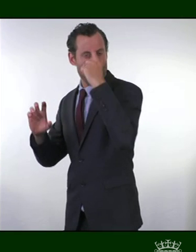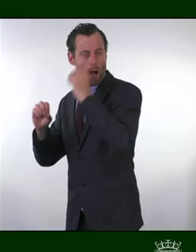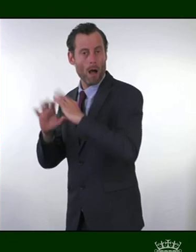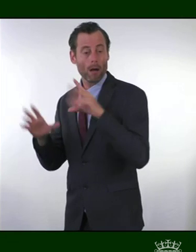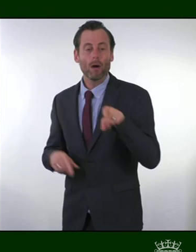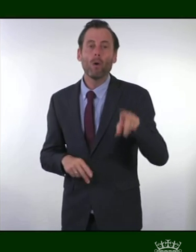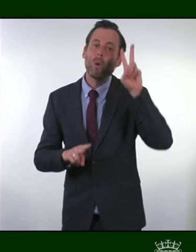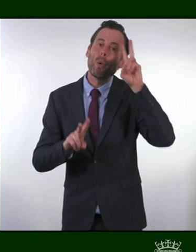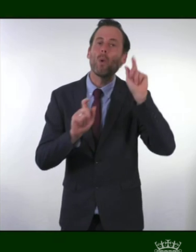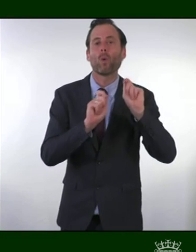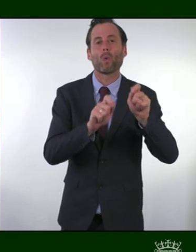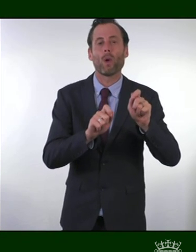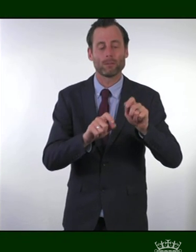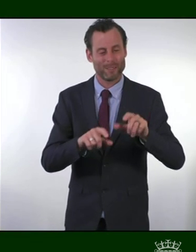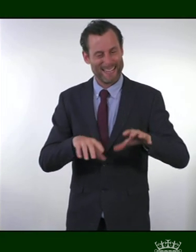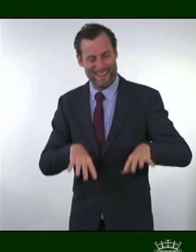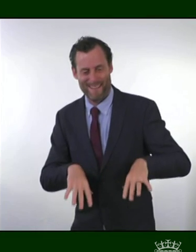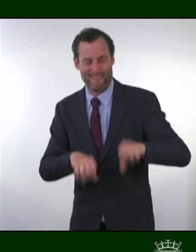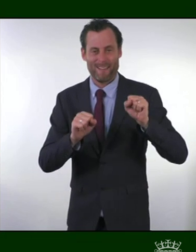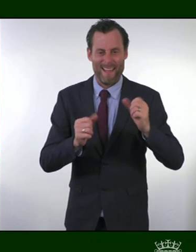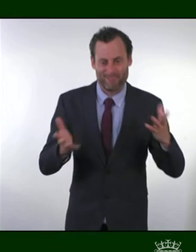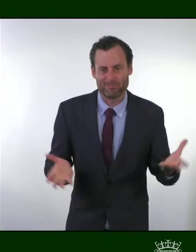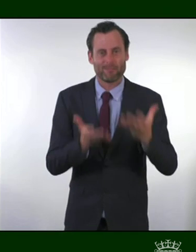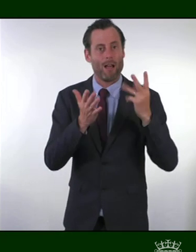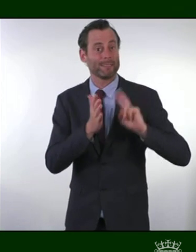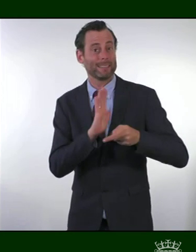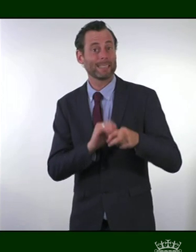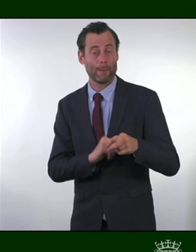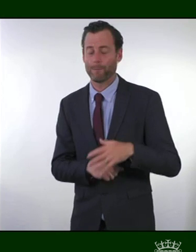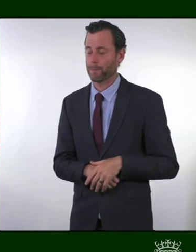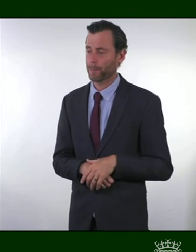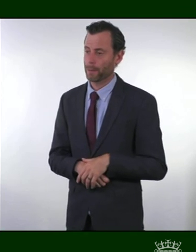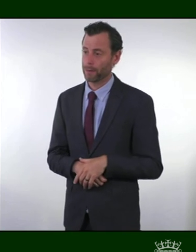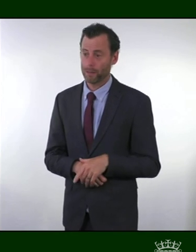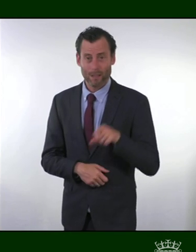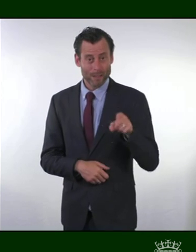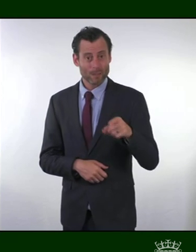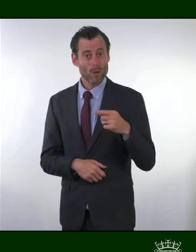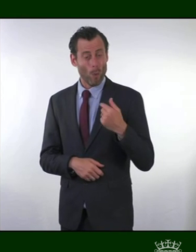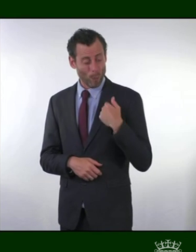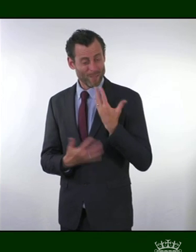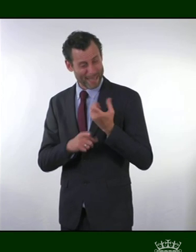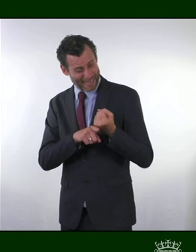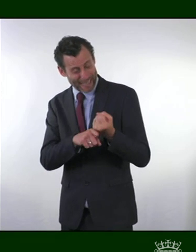The Conservatives cancelled the future jobs fund, of course, and it has taken almost 10 years for them to catch up.